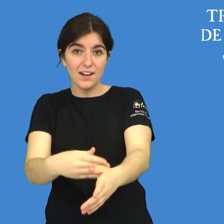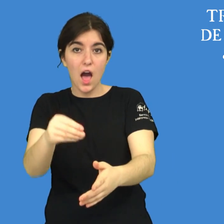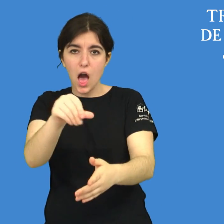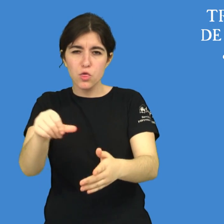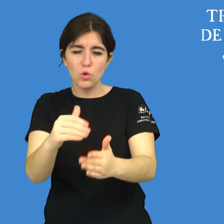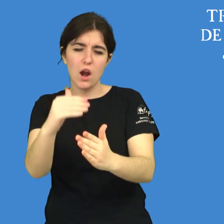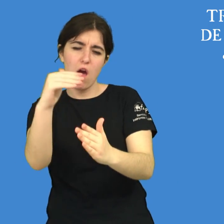azúcar